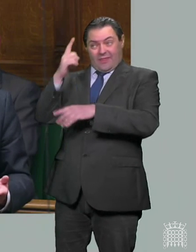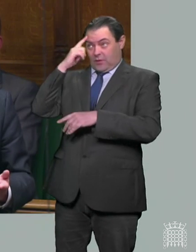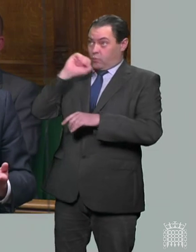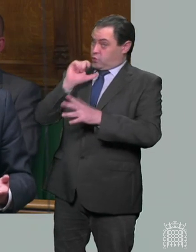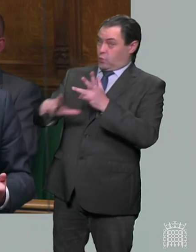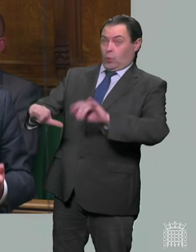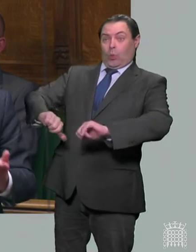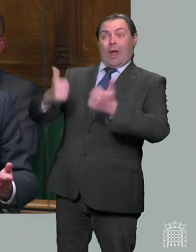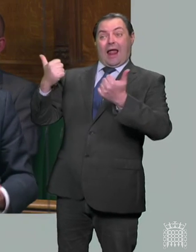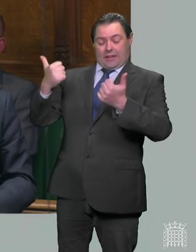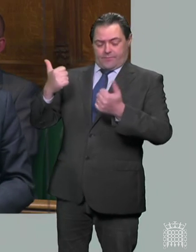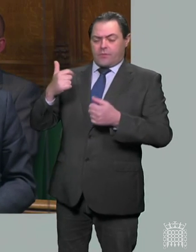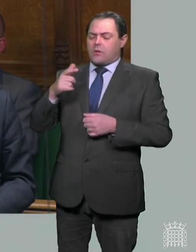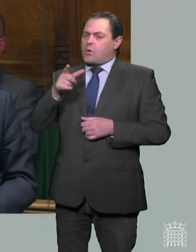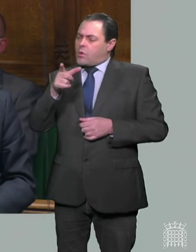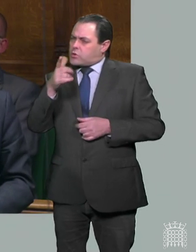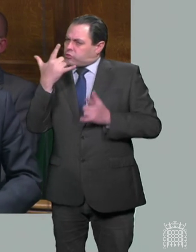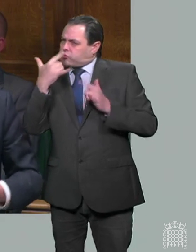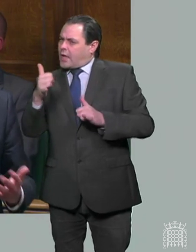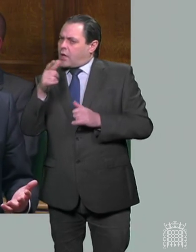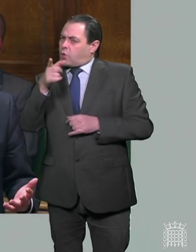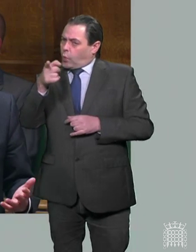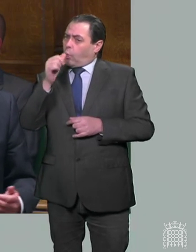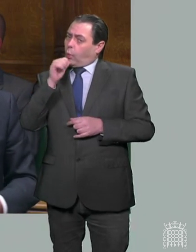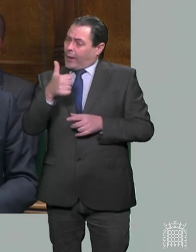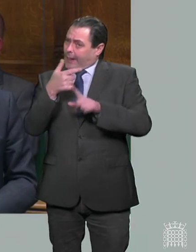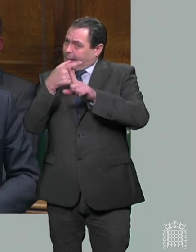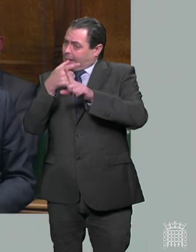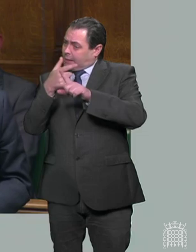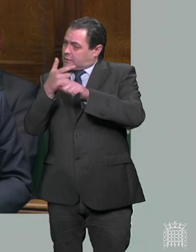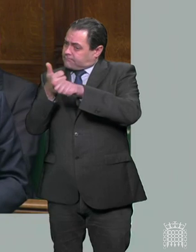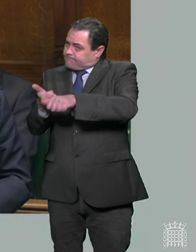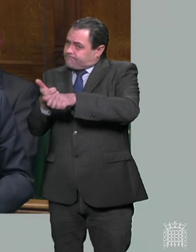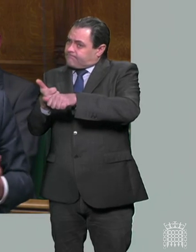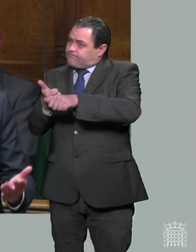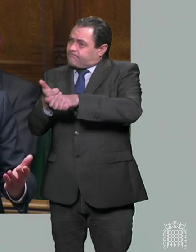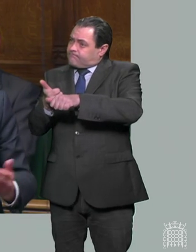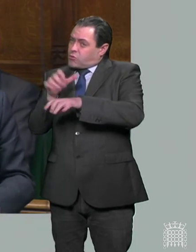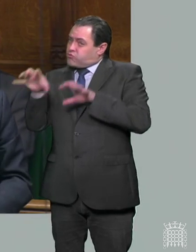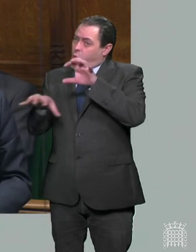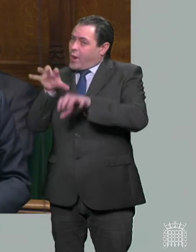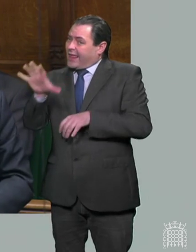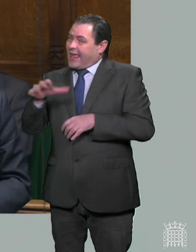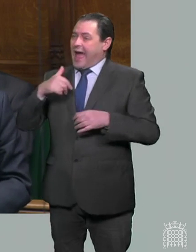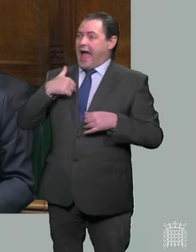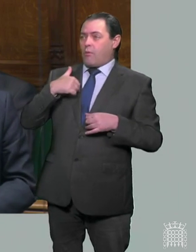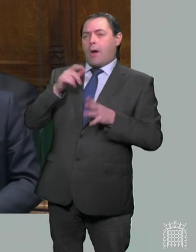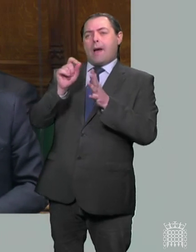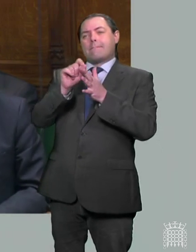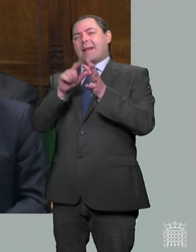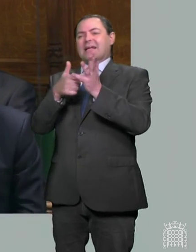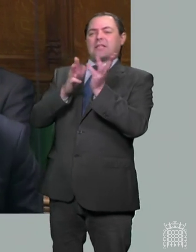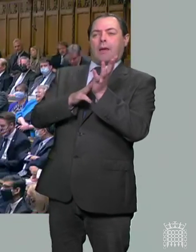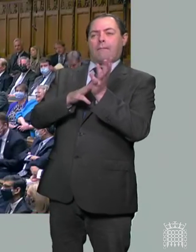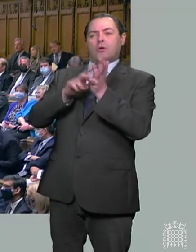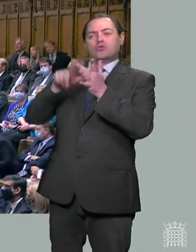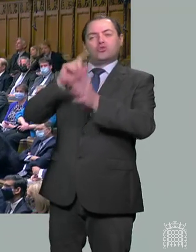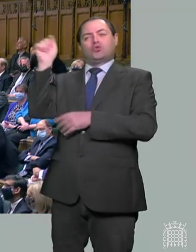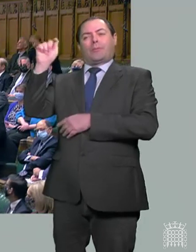In that vein, will my right honourable Friend please look favourably on Crawley’s platinum jubilee city-status bid?